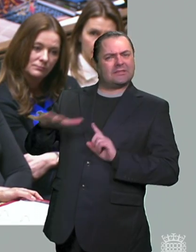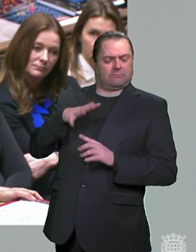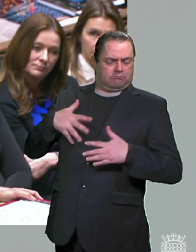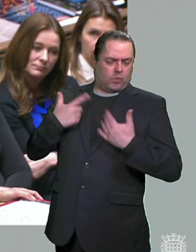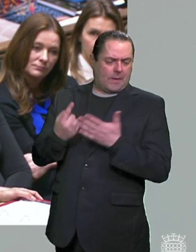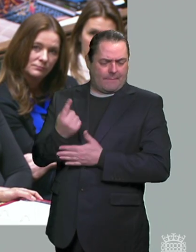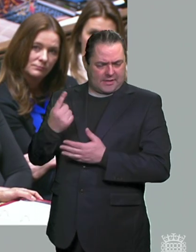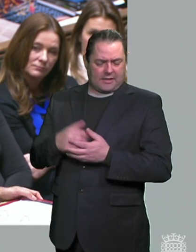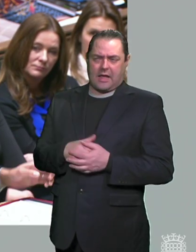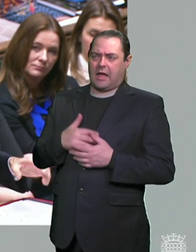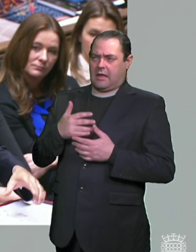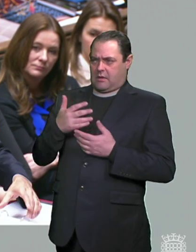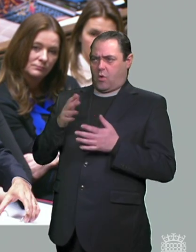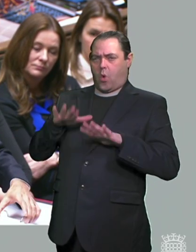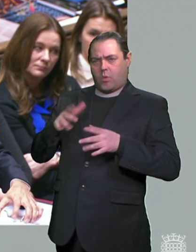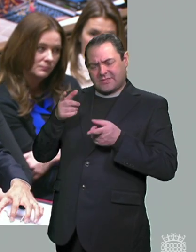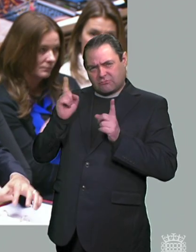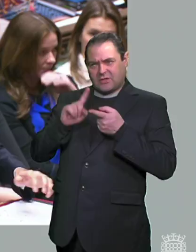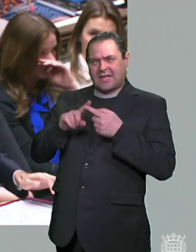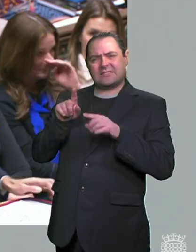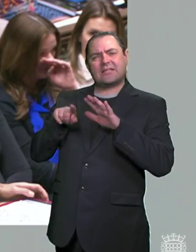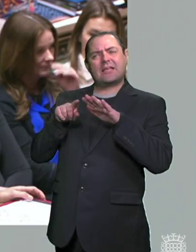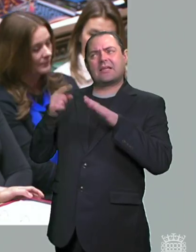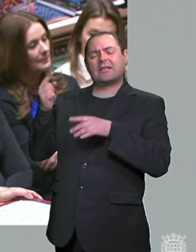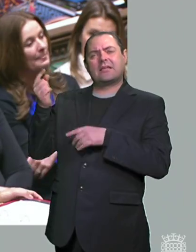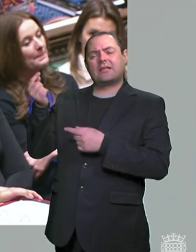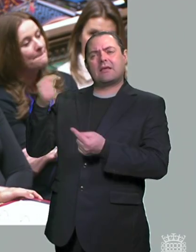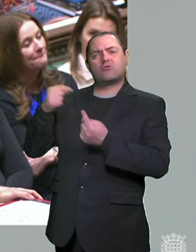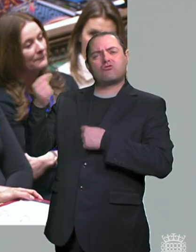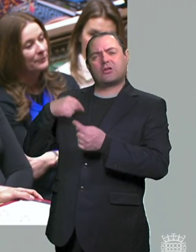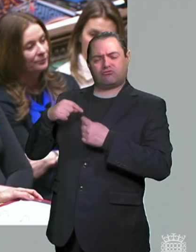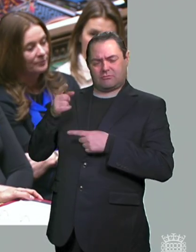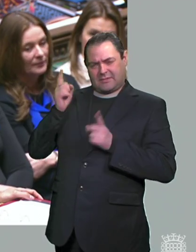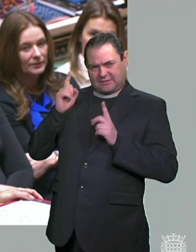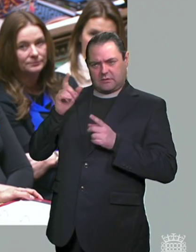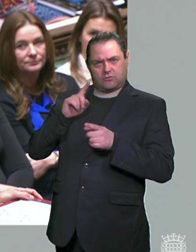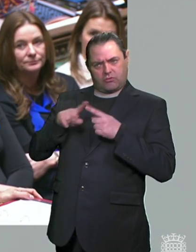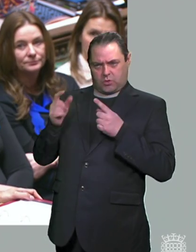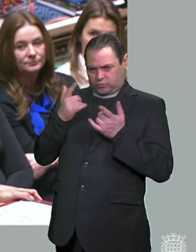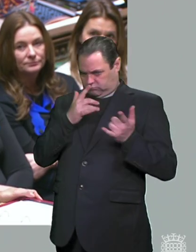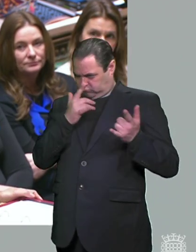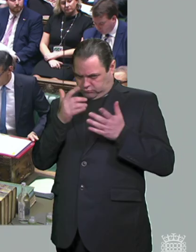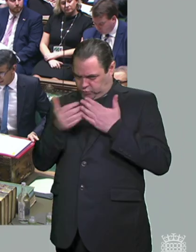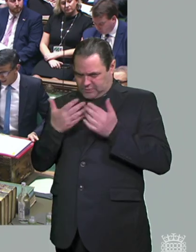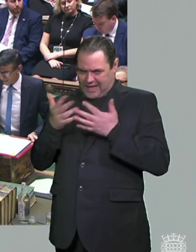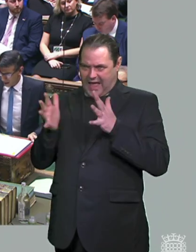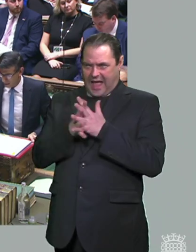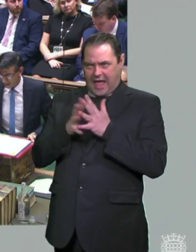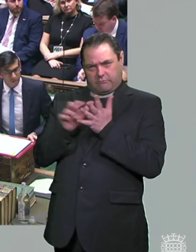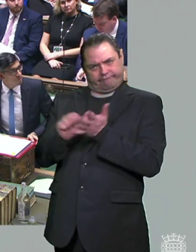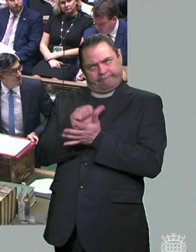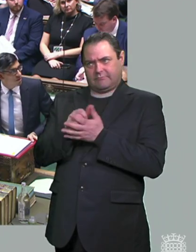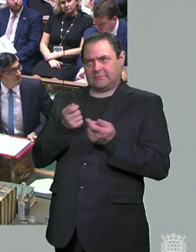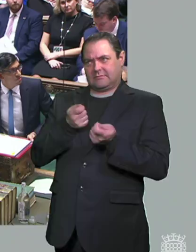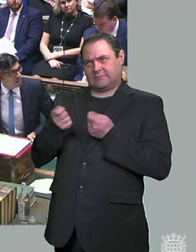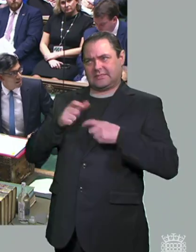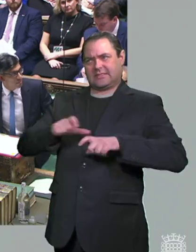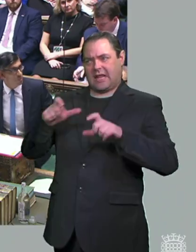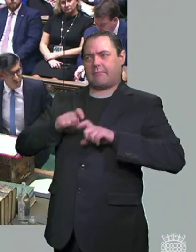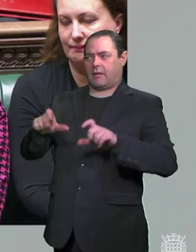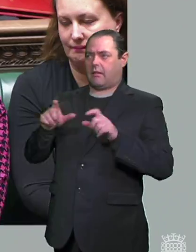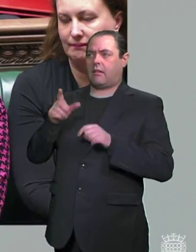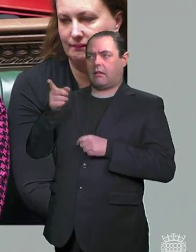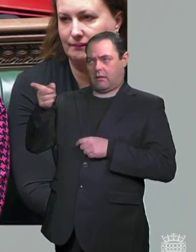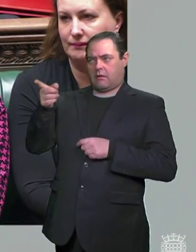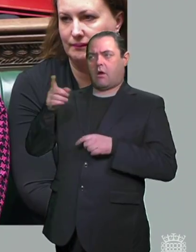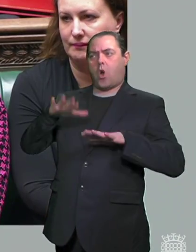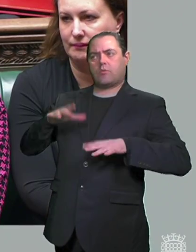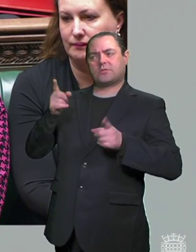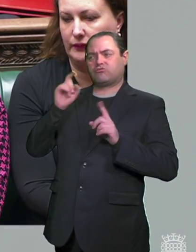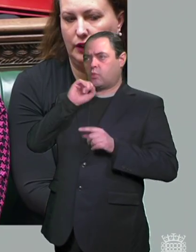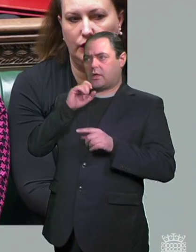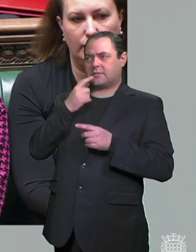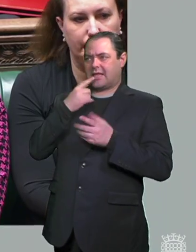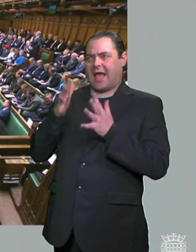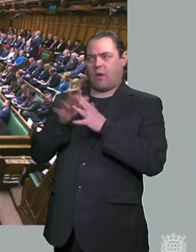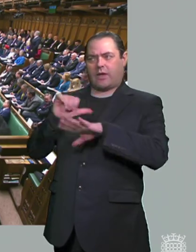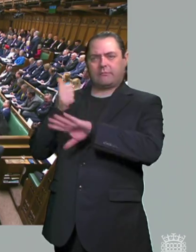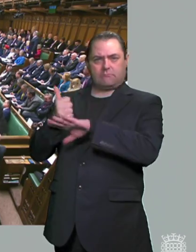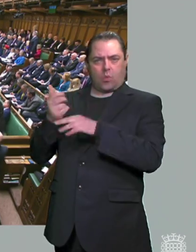I am grateful to the leadership of the Home Secretary and the Immigration Minister in finding a sustainable solution; the Home Secretary will make a formal update in the coming weeks on progress in standing up alternative sites for accommodation.